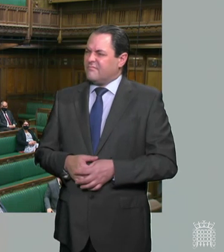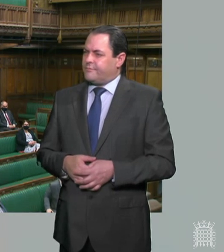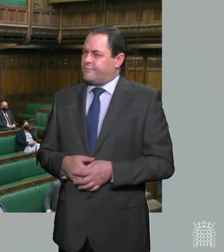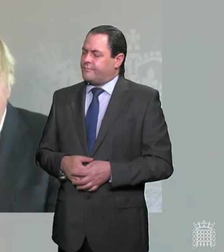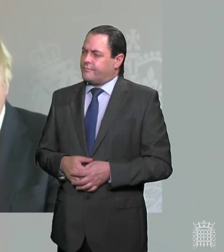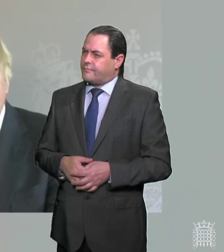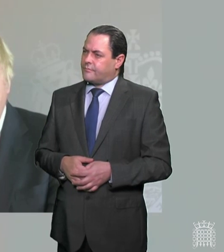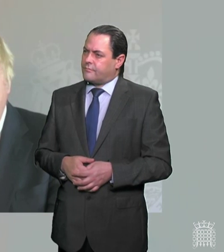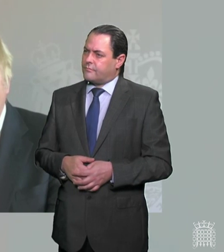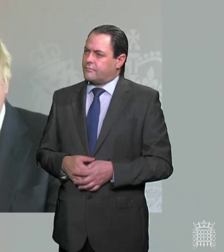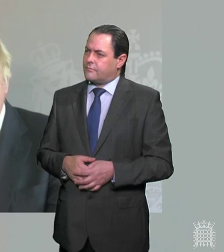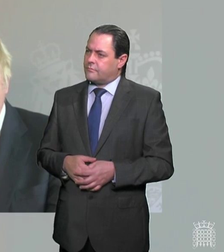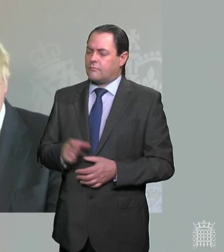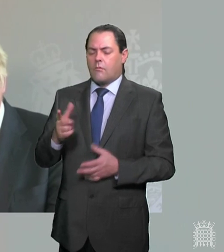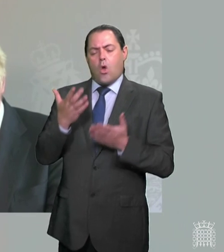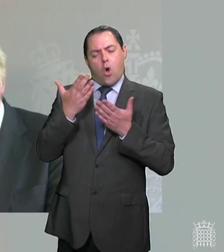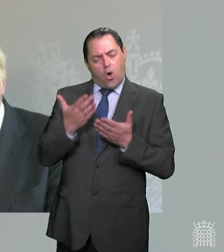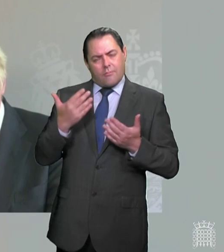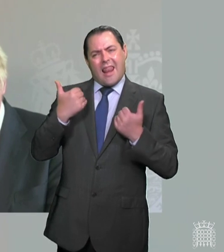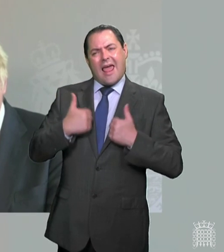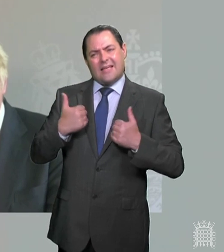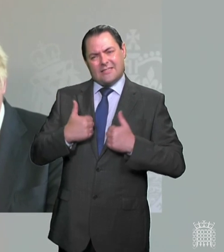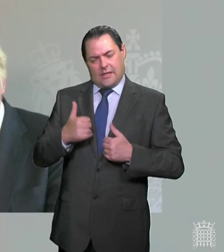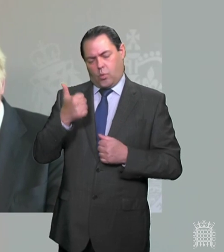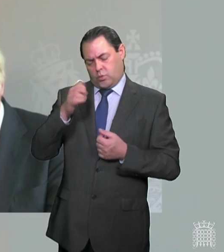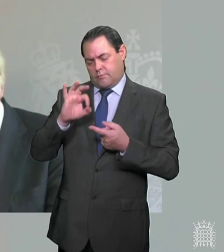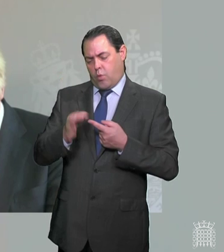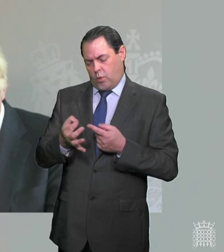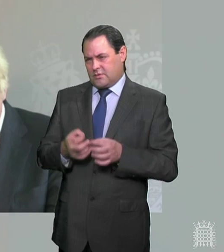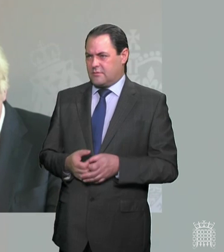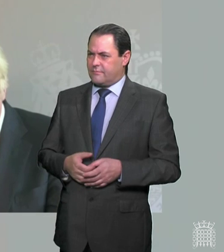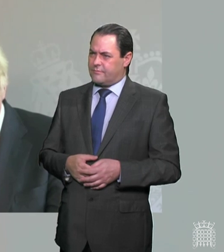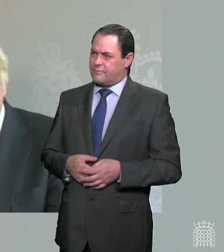The honourable Lady makes an extremely important point.